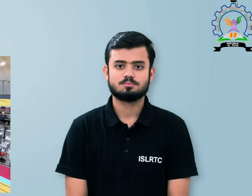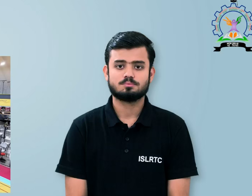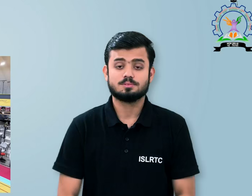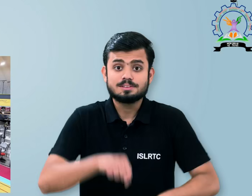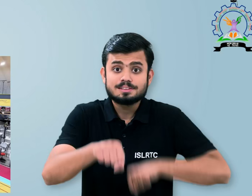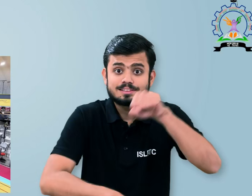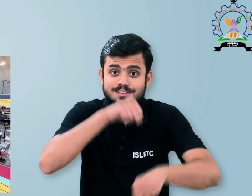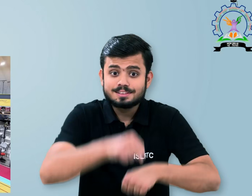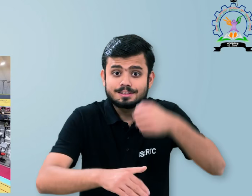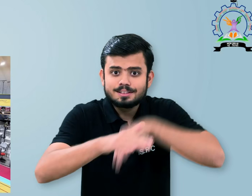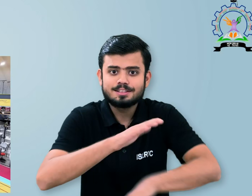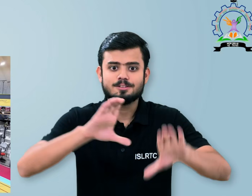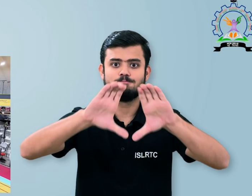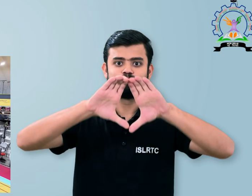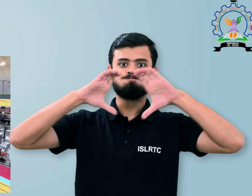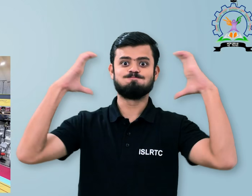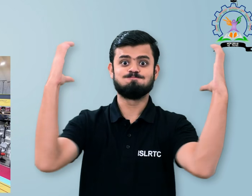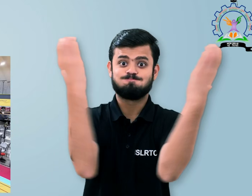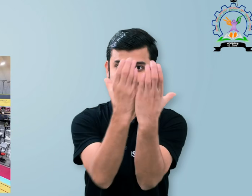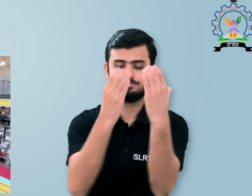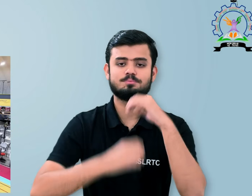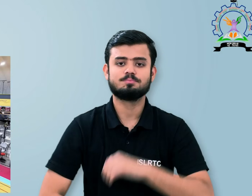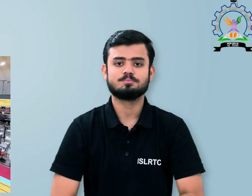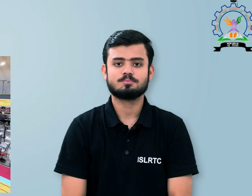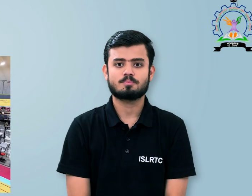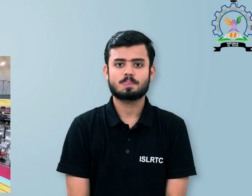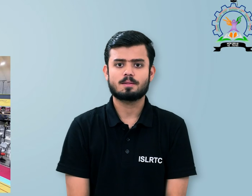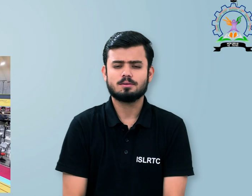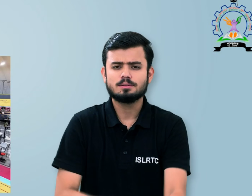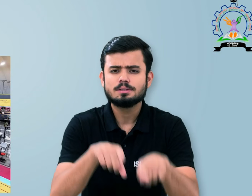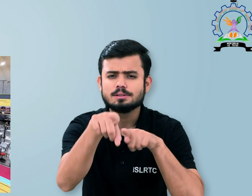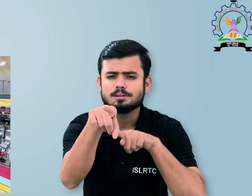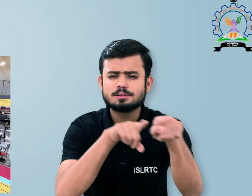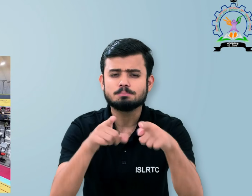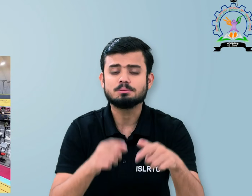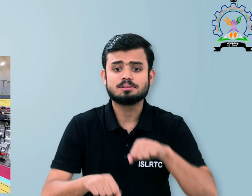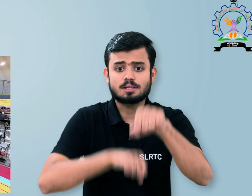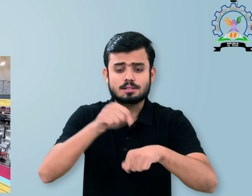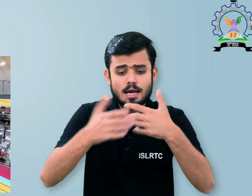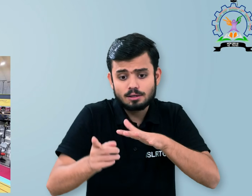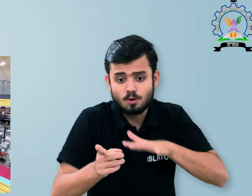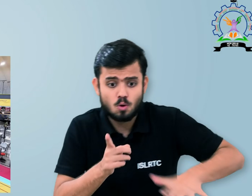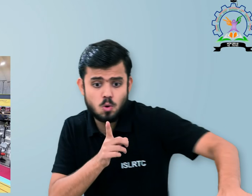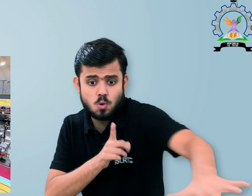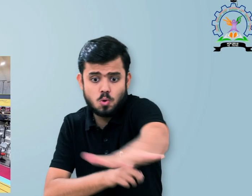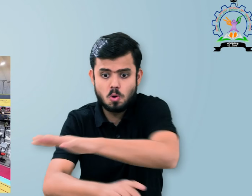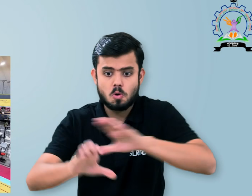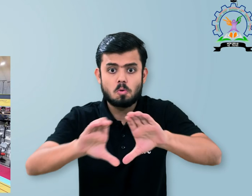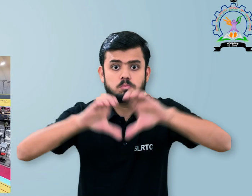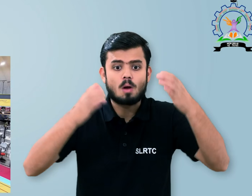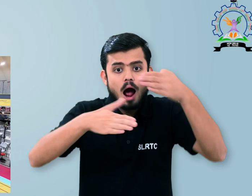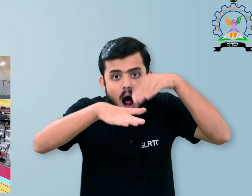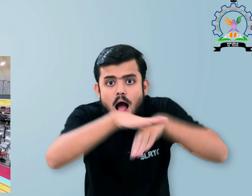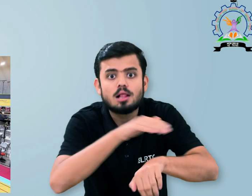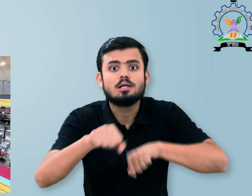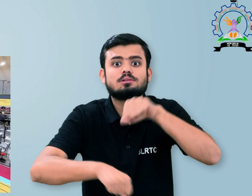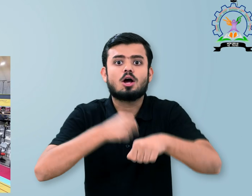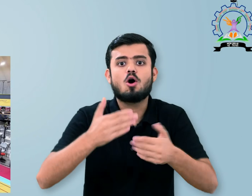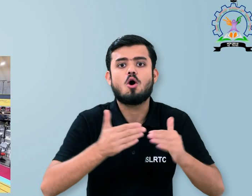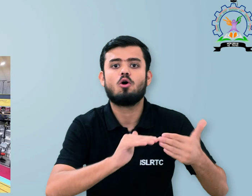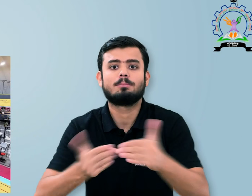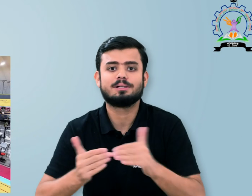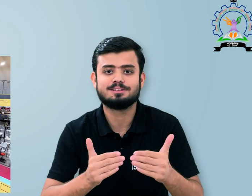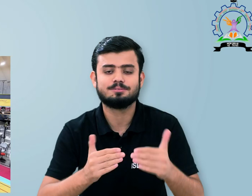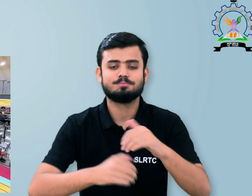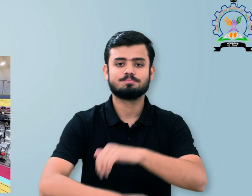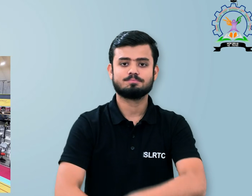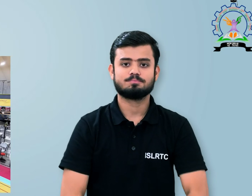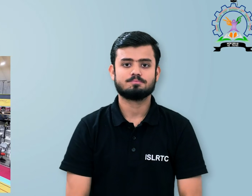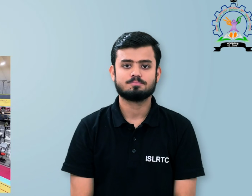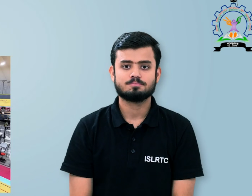Velodrome It is an arena with a banked track for cycle racing.